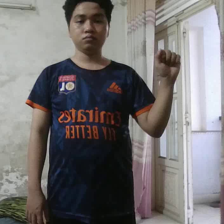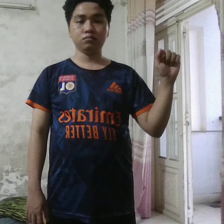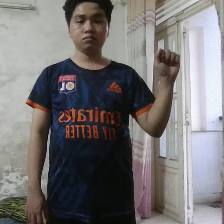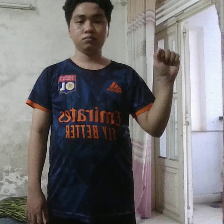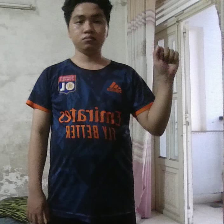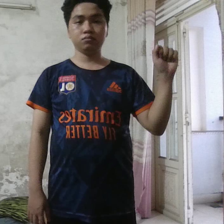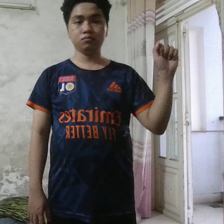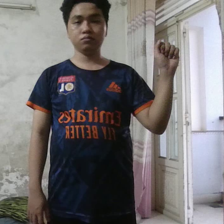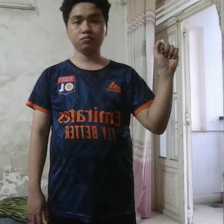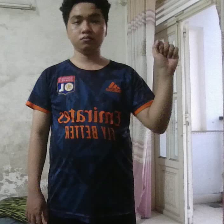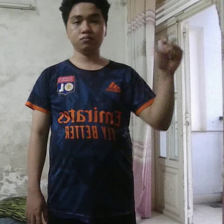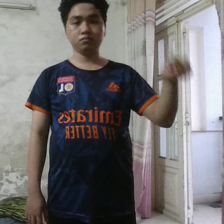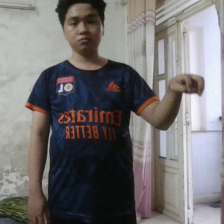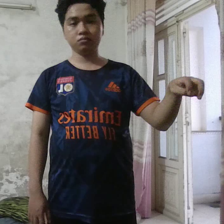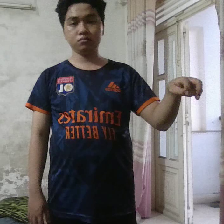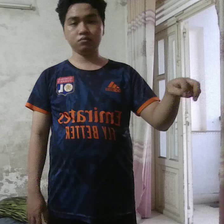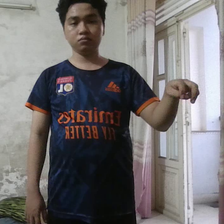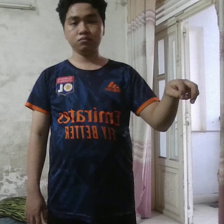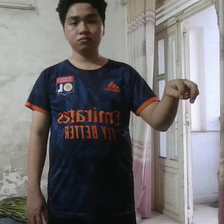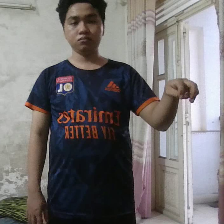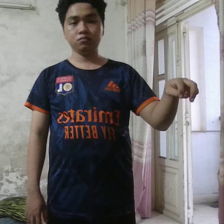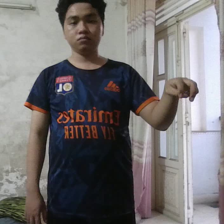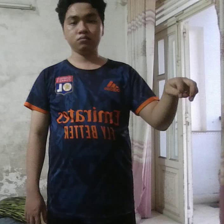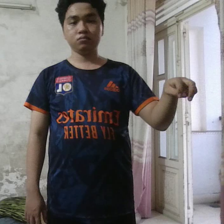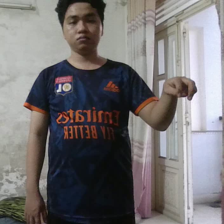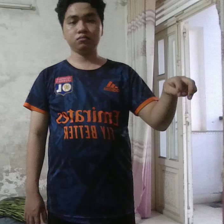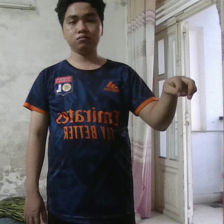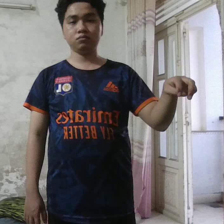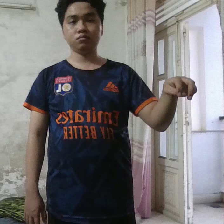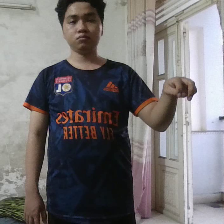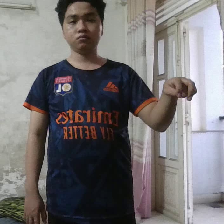â